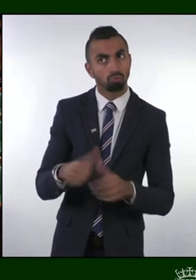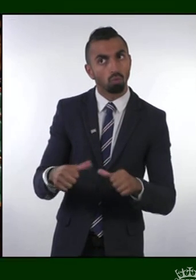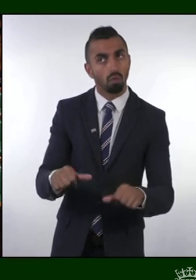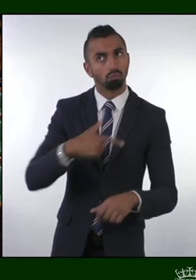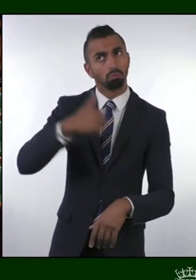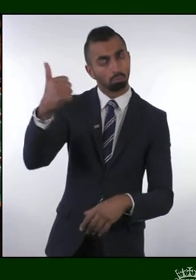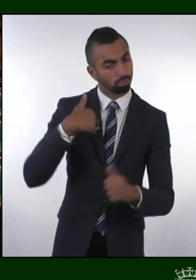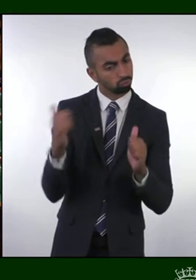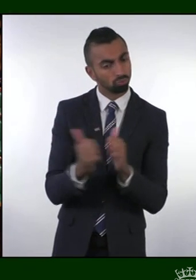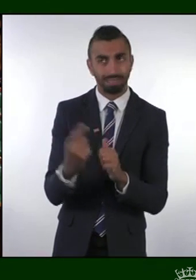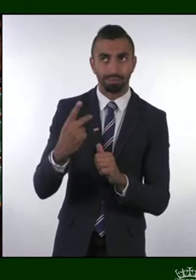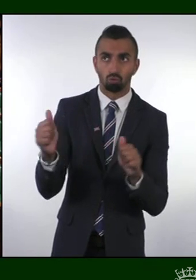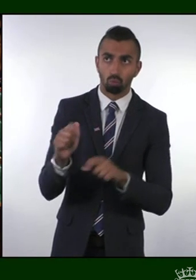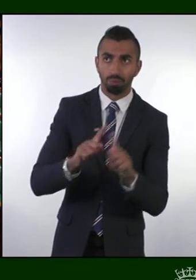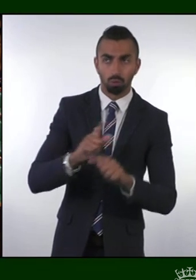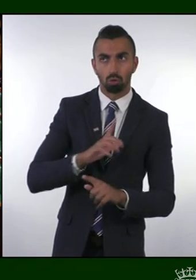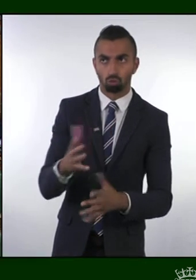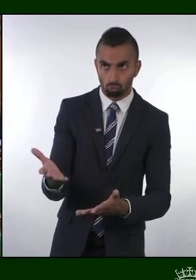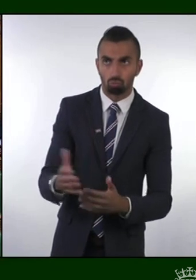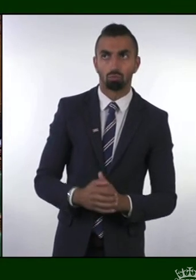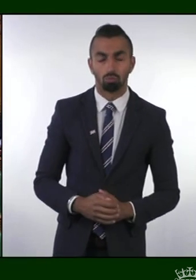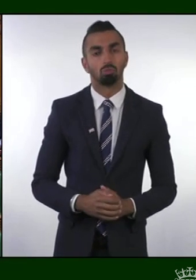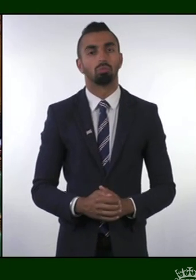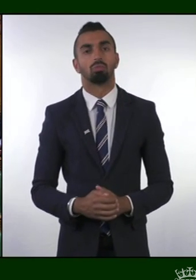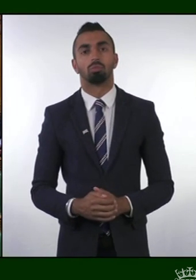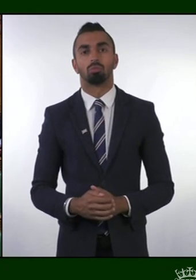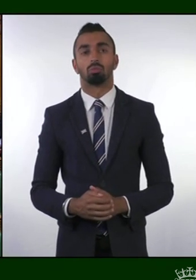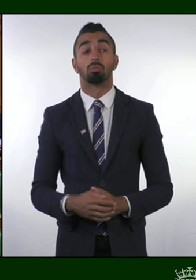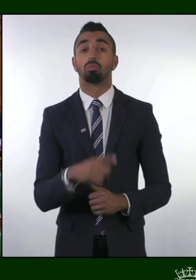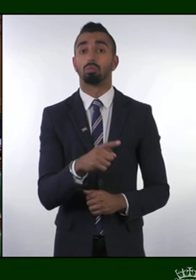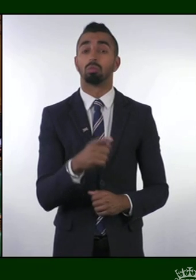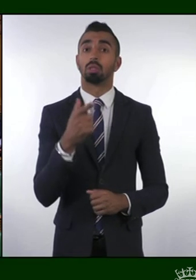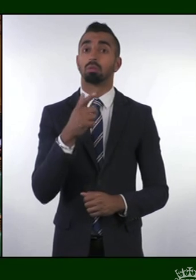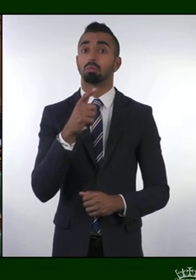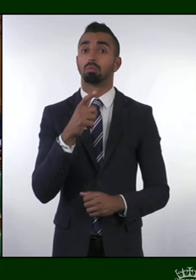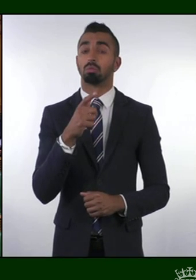Last week Airbus announced that 1,700 jobs are going in this country.